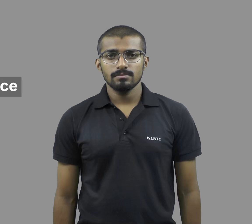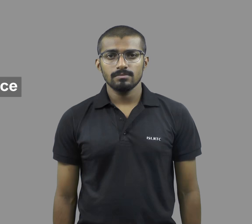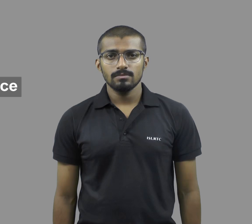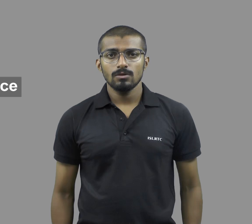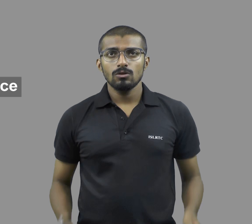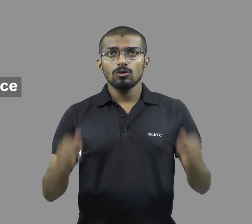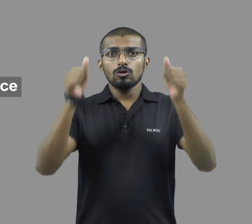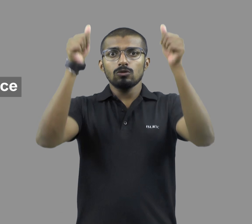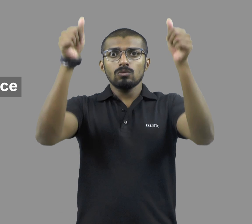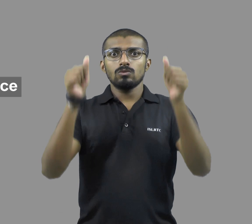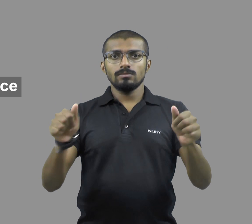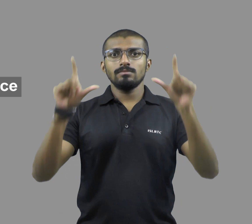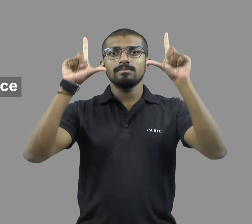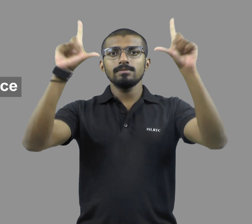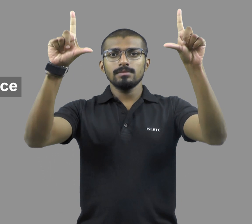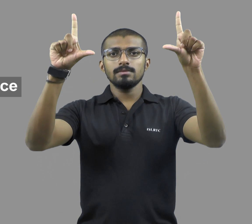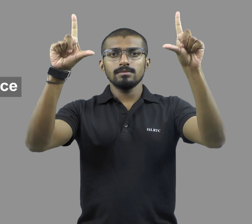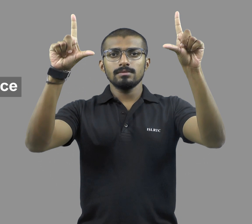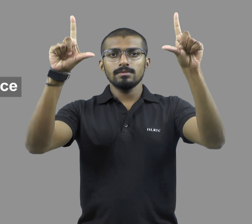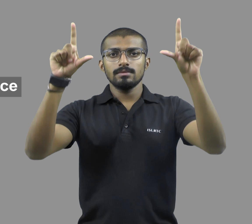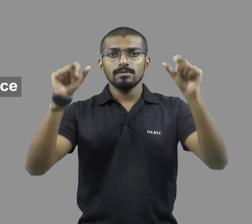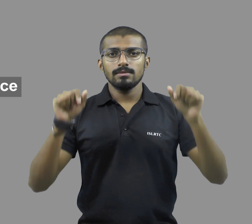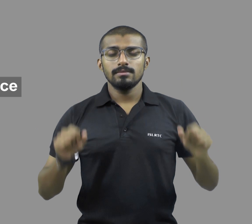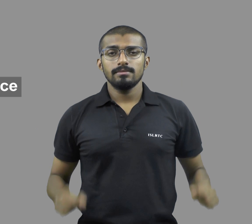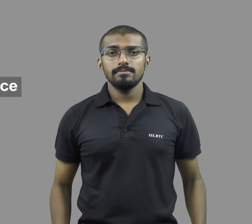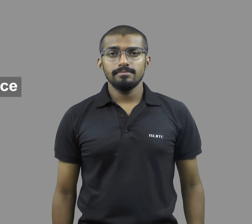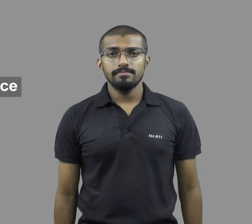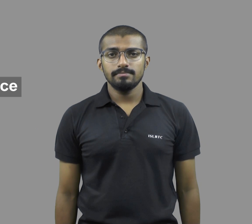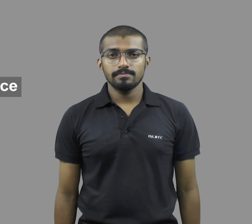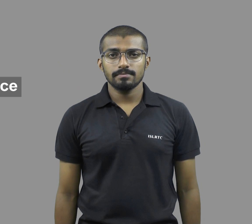Notice Notification